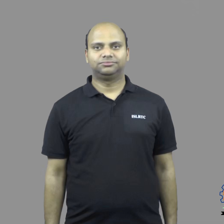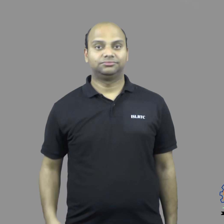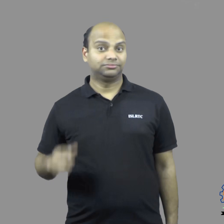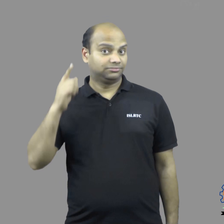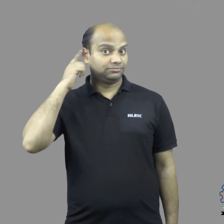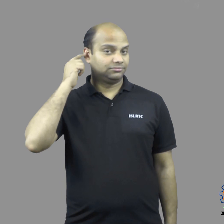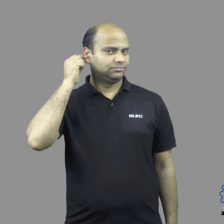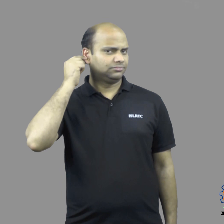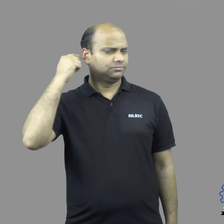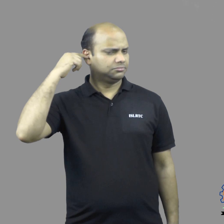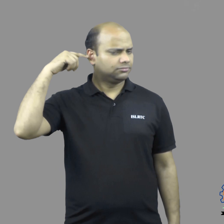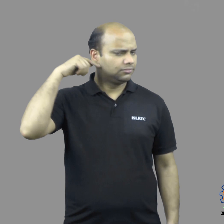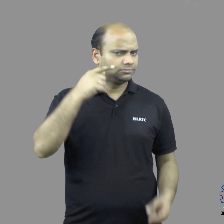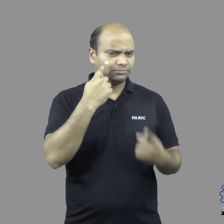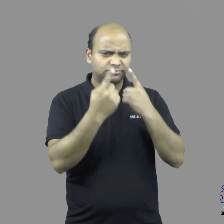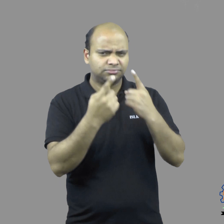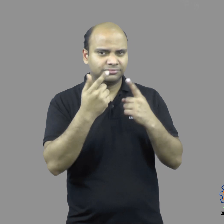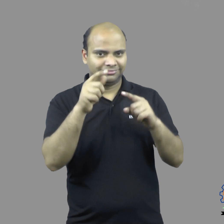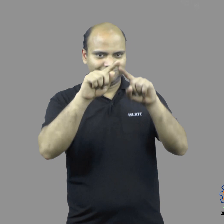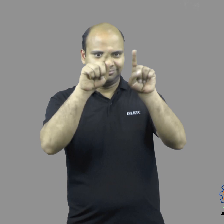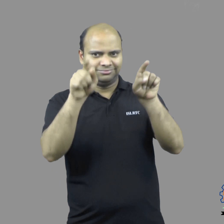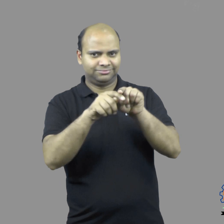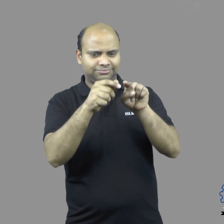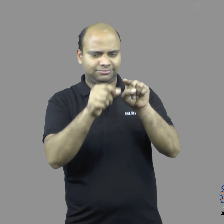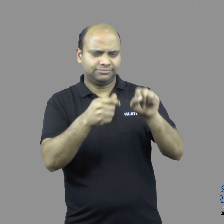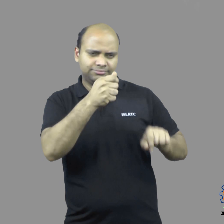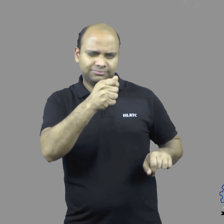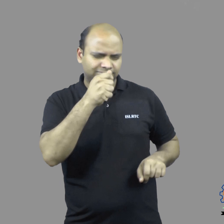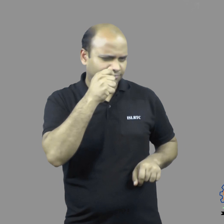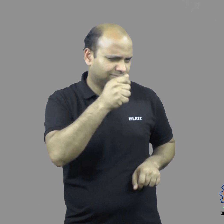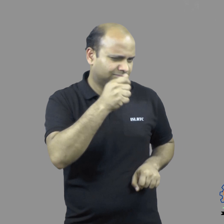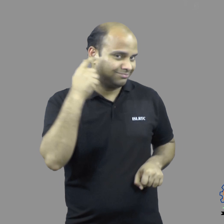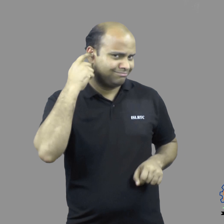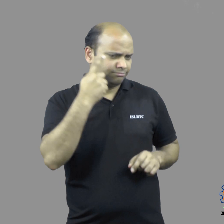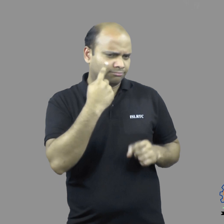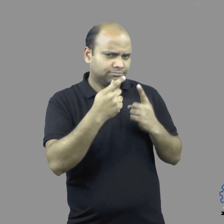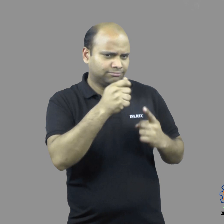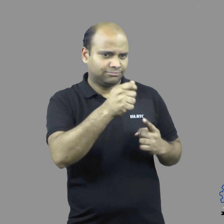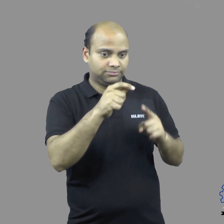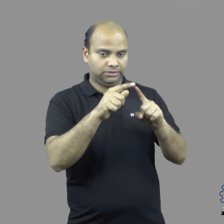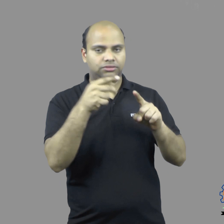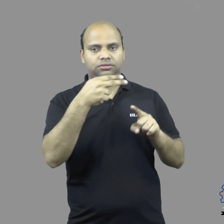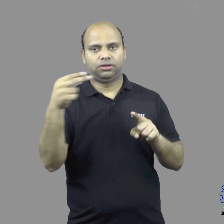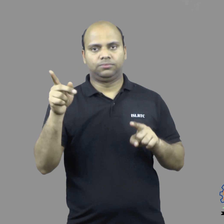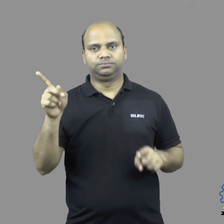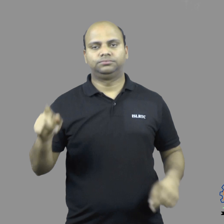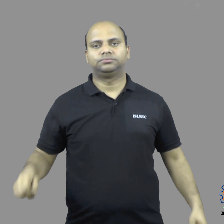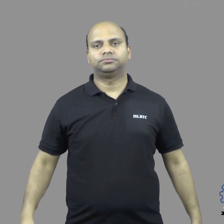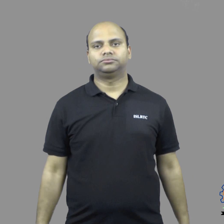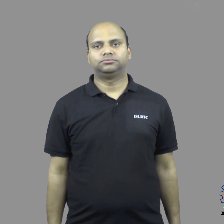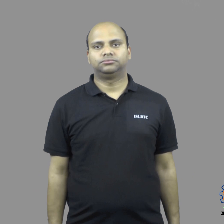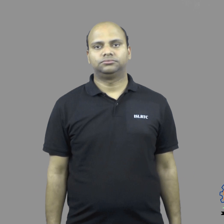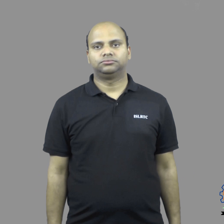Otoscope